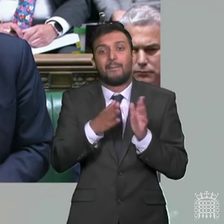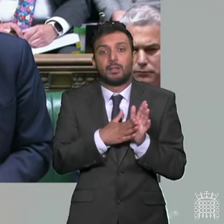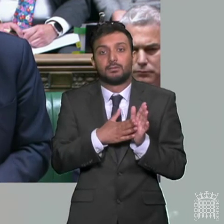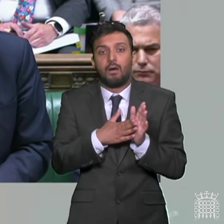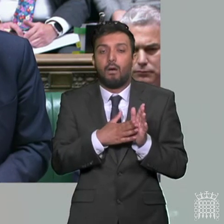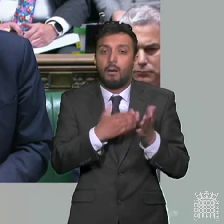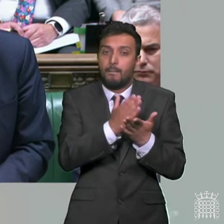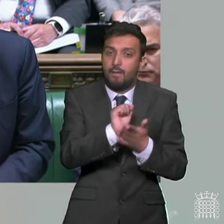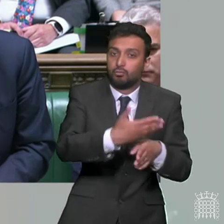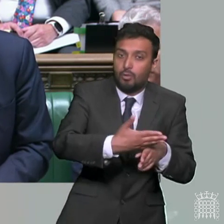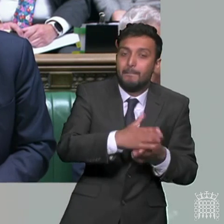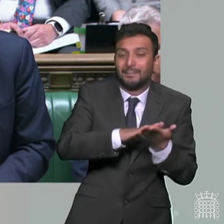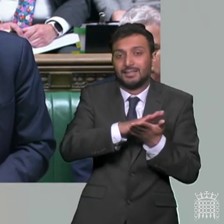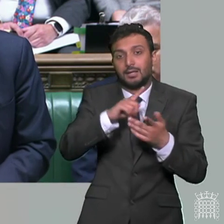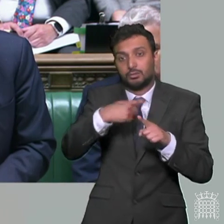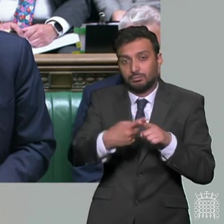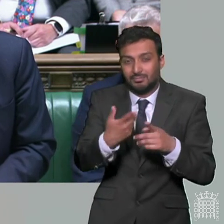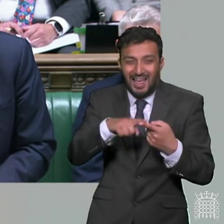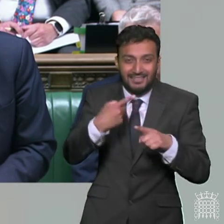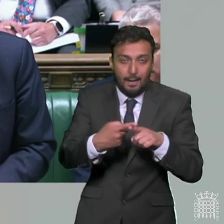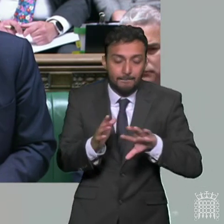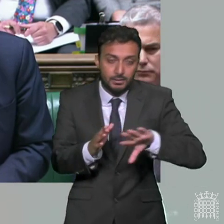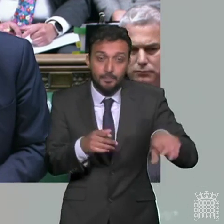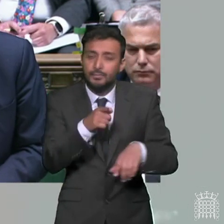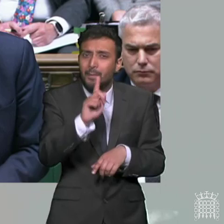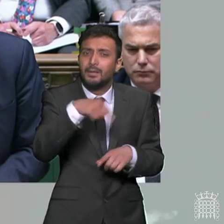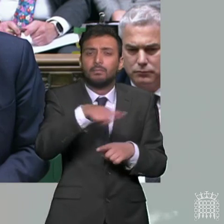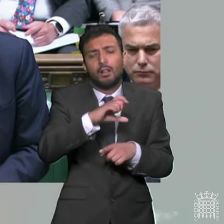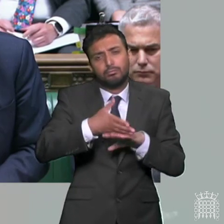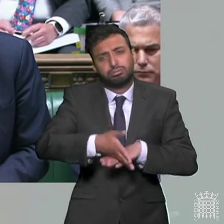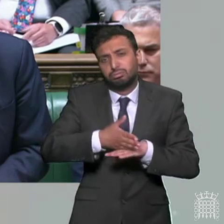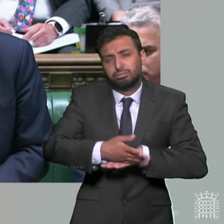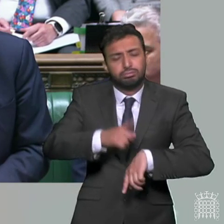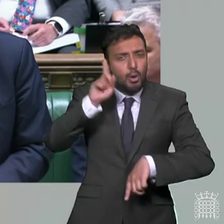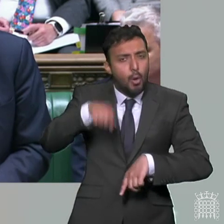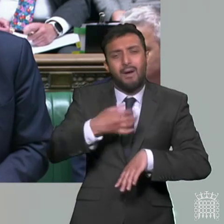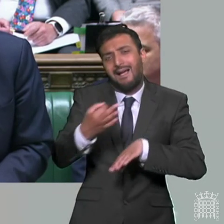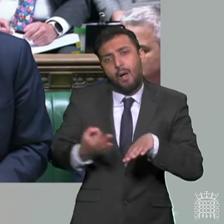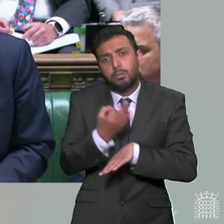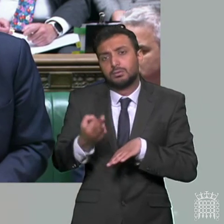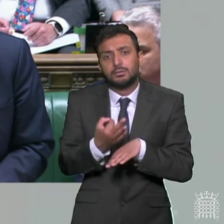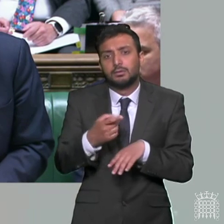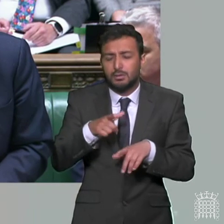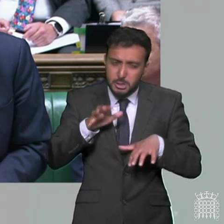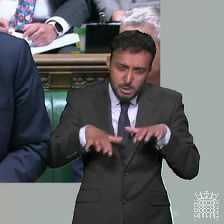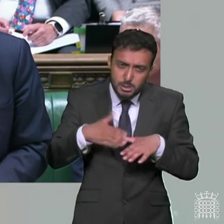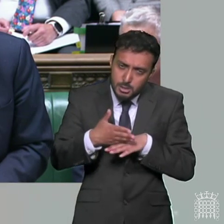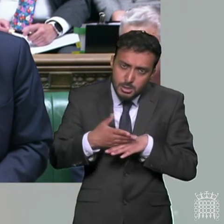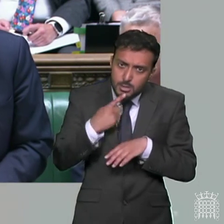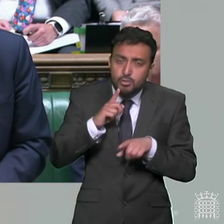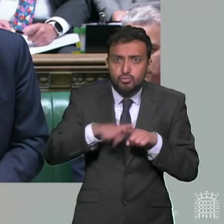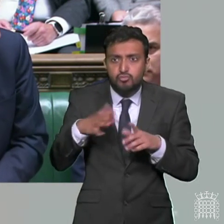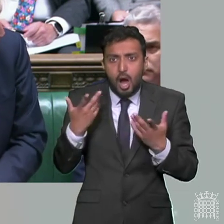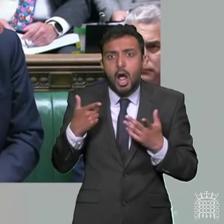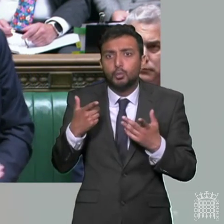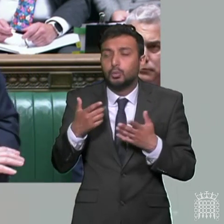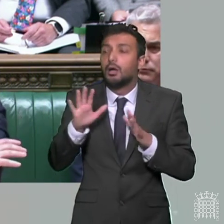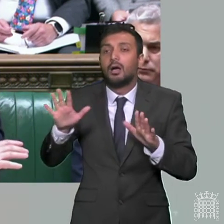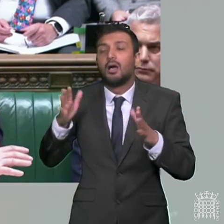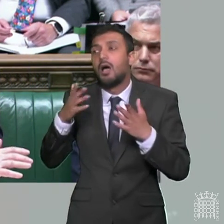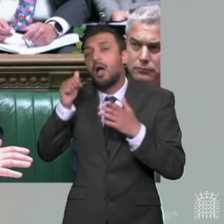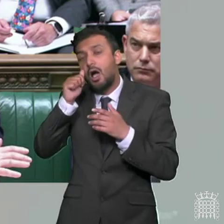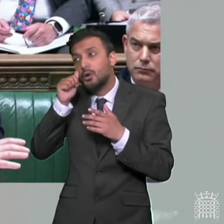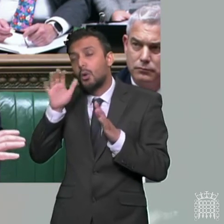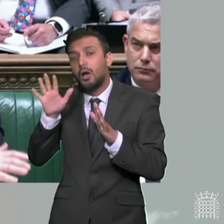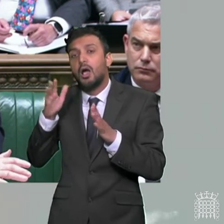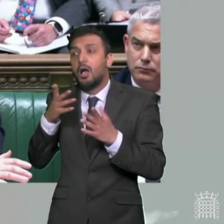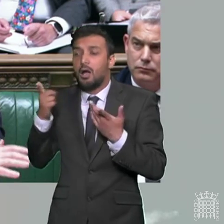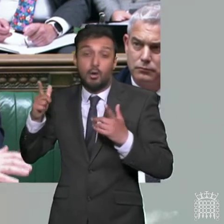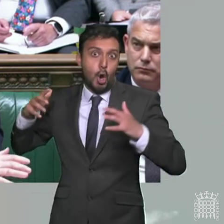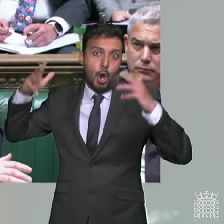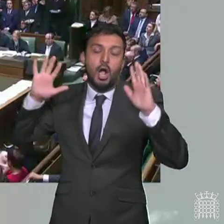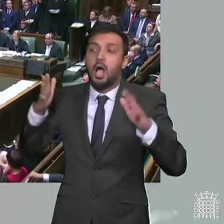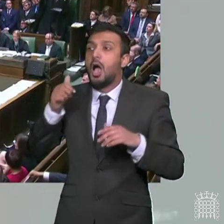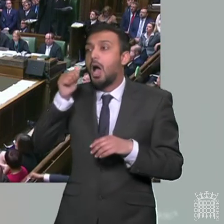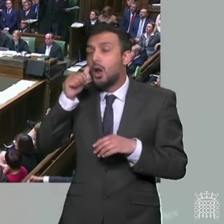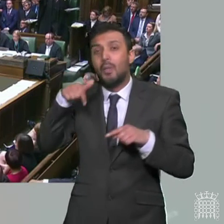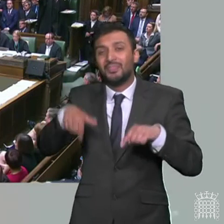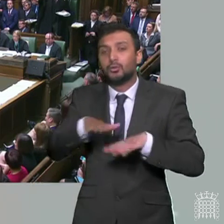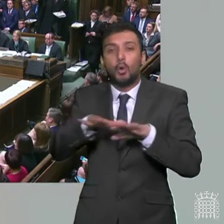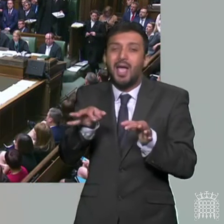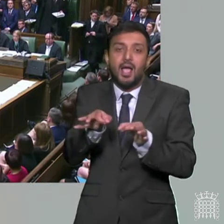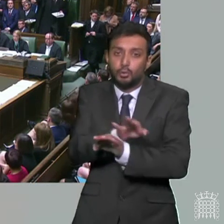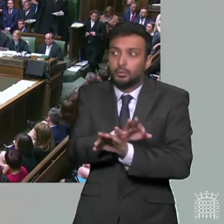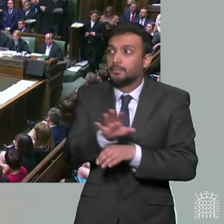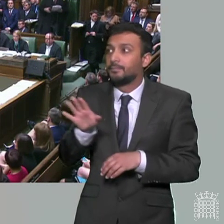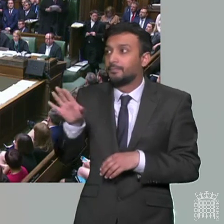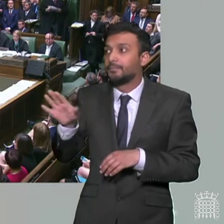These people were working extremely long hours, doing their best to give this country the ability to fight the pandemic during— Mr Speaker, I appreciate that this is no mitigation, but it is important to set out the context.